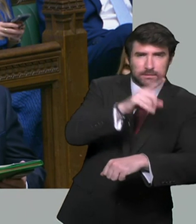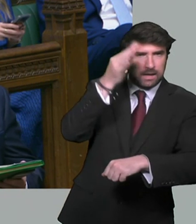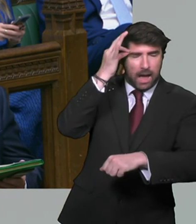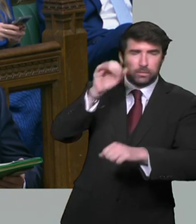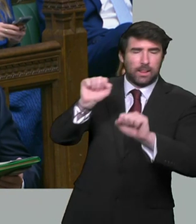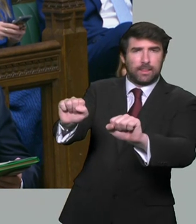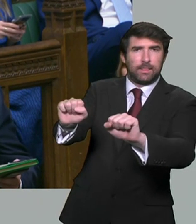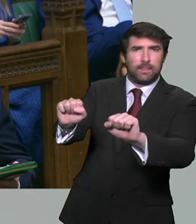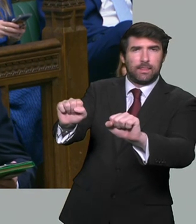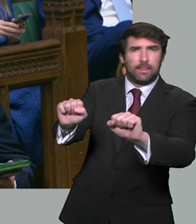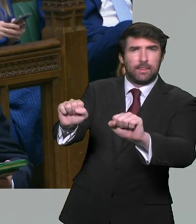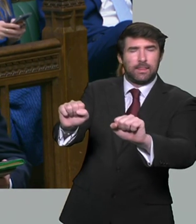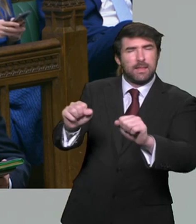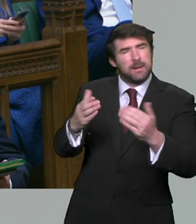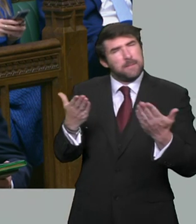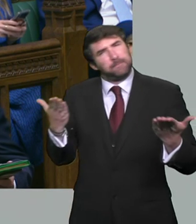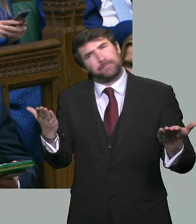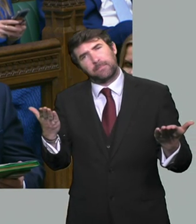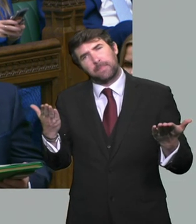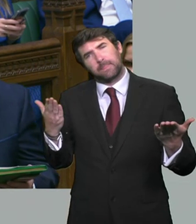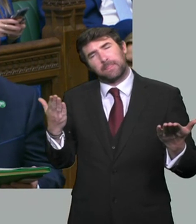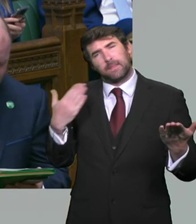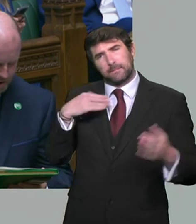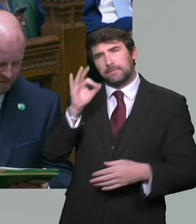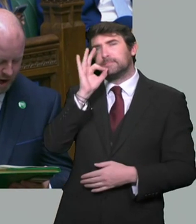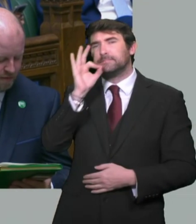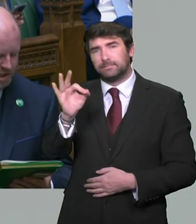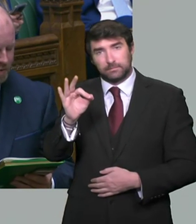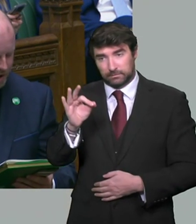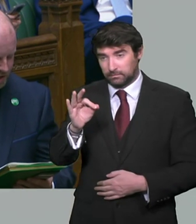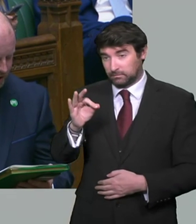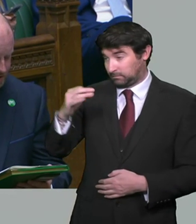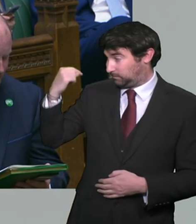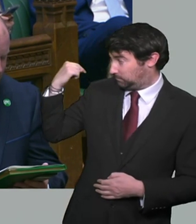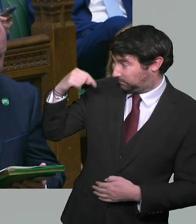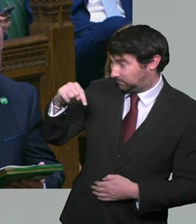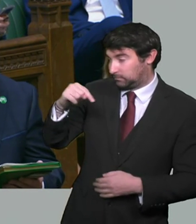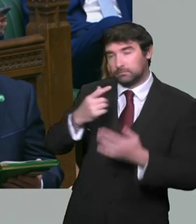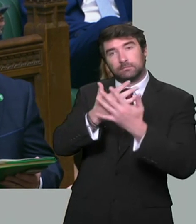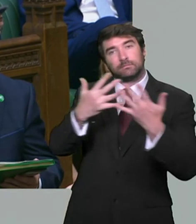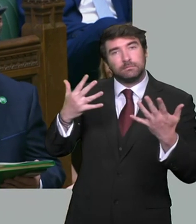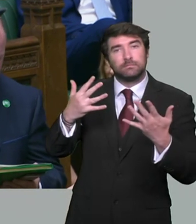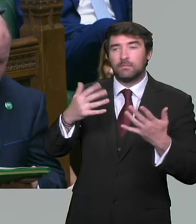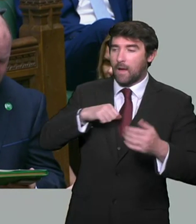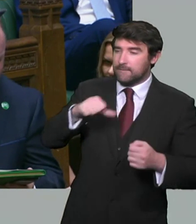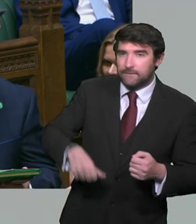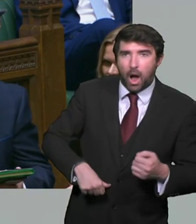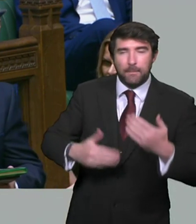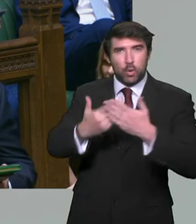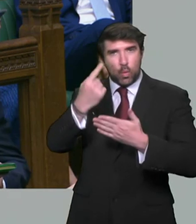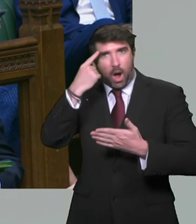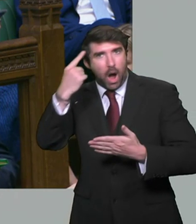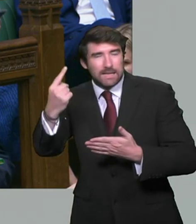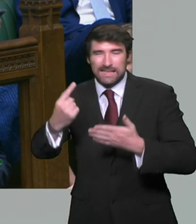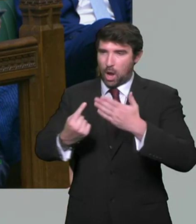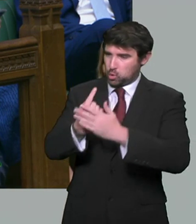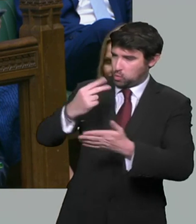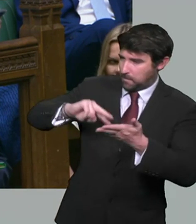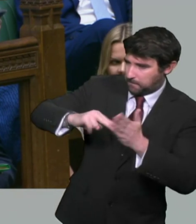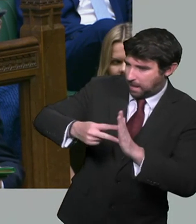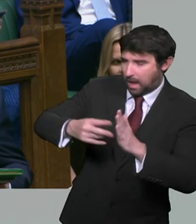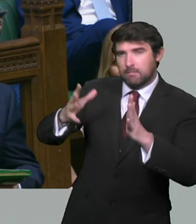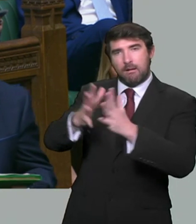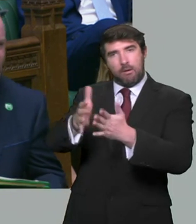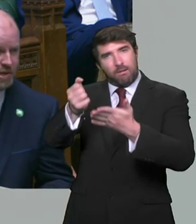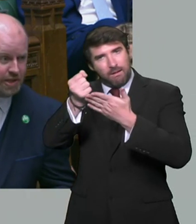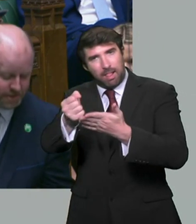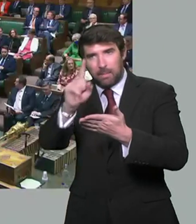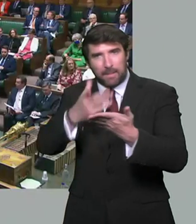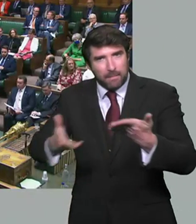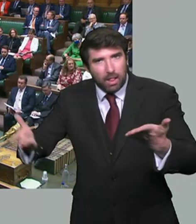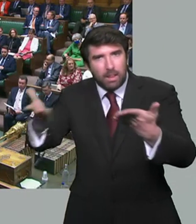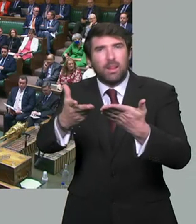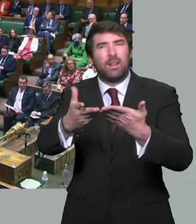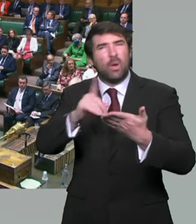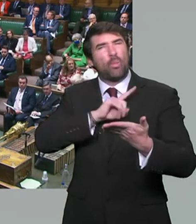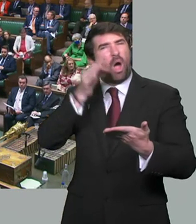Does my right honourable Friend agree that businesses that have done their best to survive and diversify over this horrendous last year should be supported and not threatened by the local authority as they do all they can to grow their business?